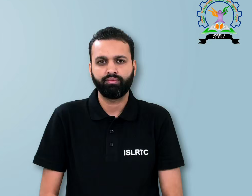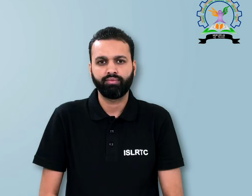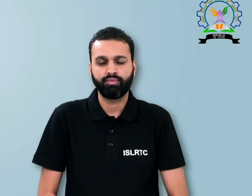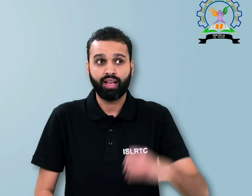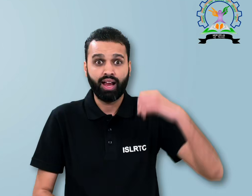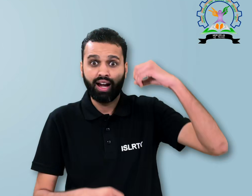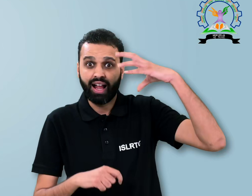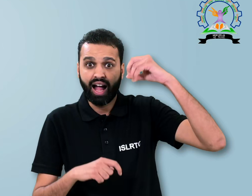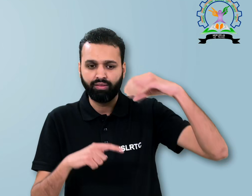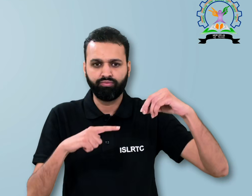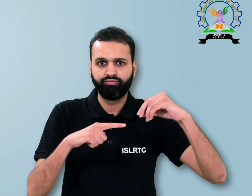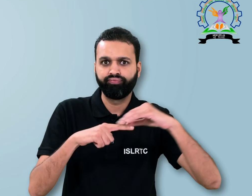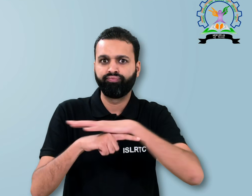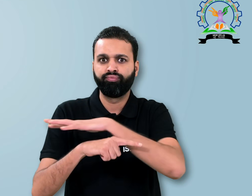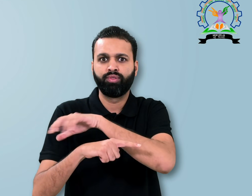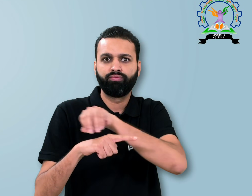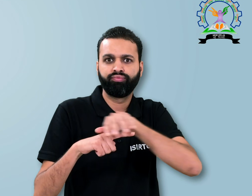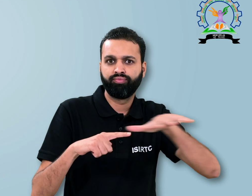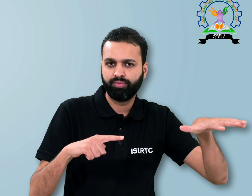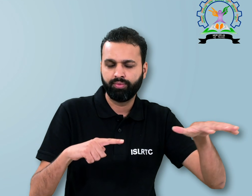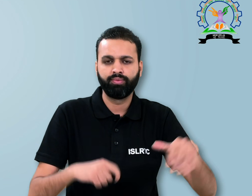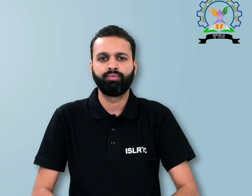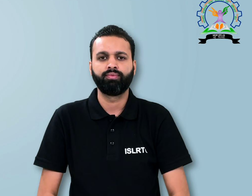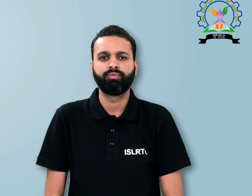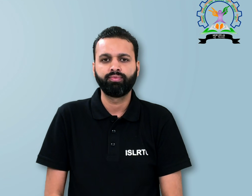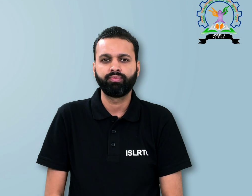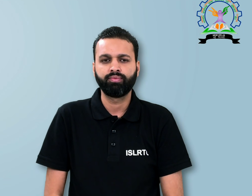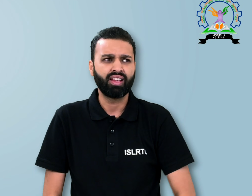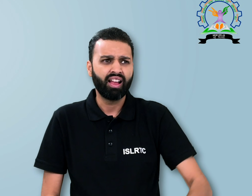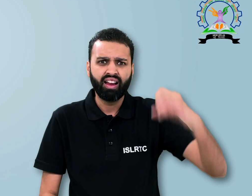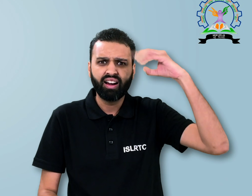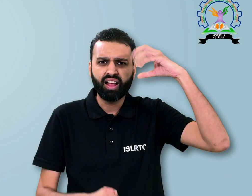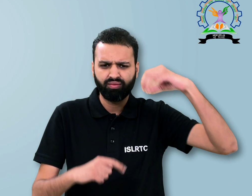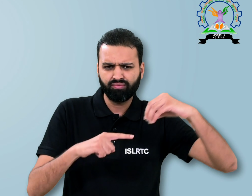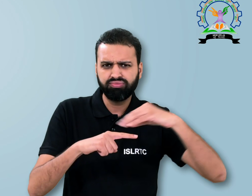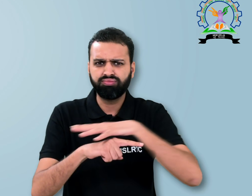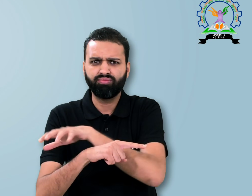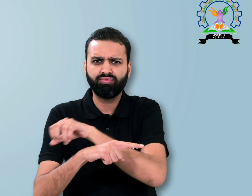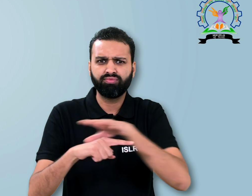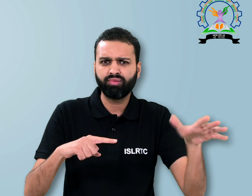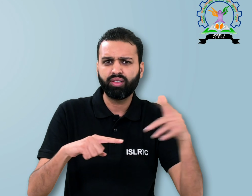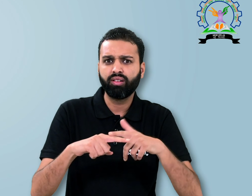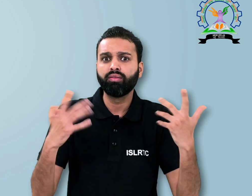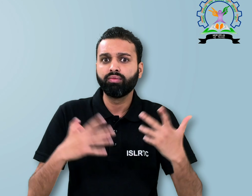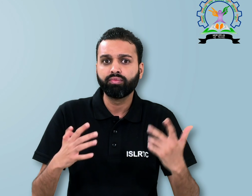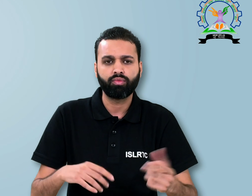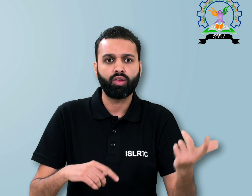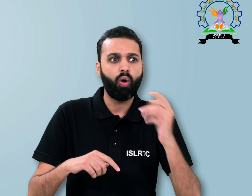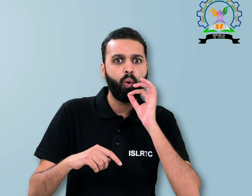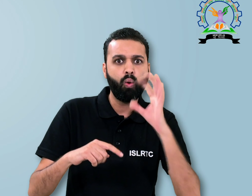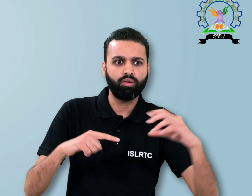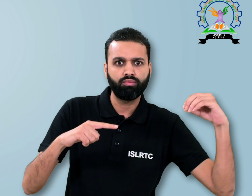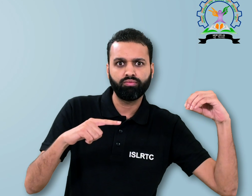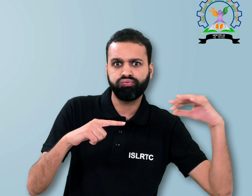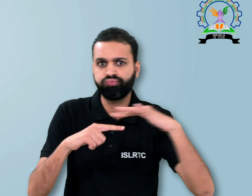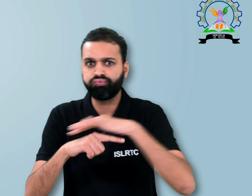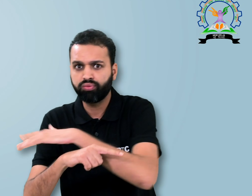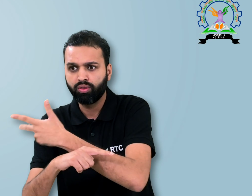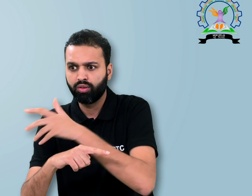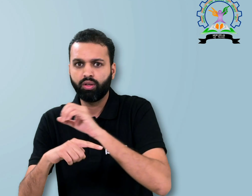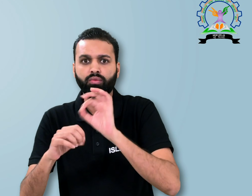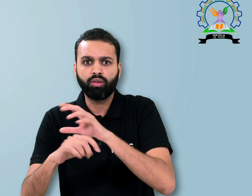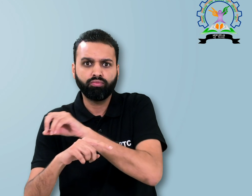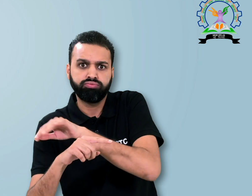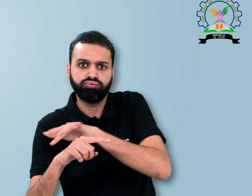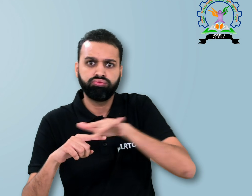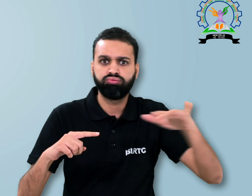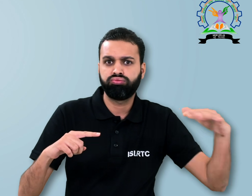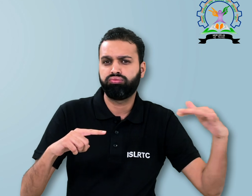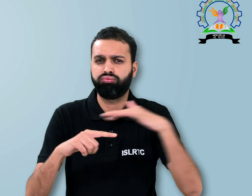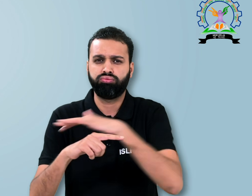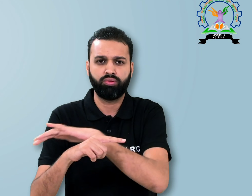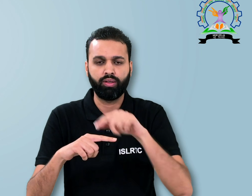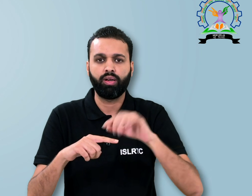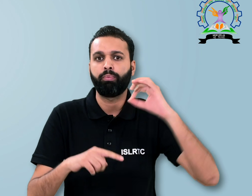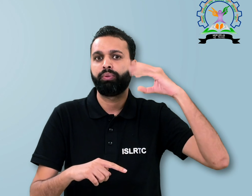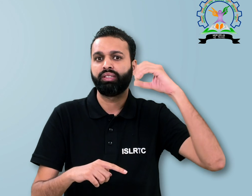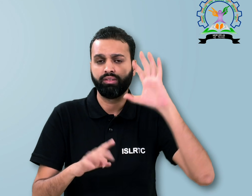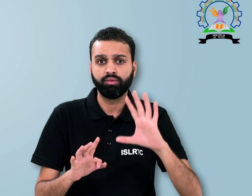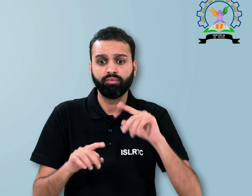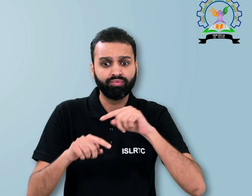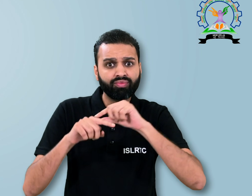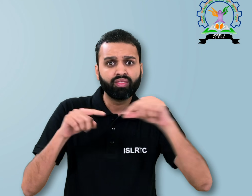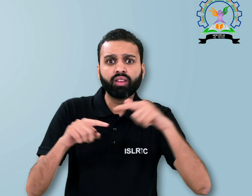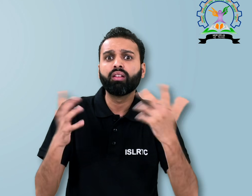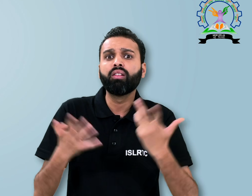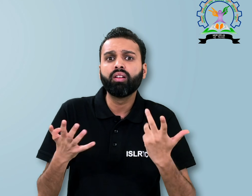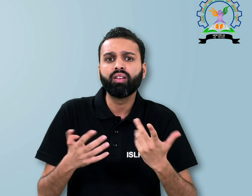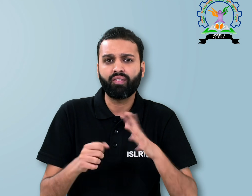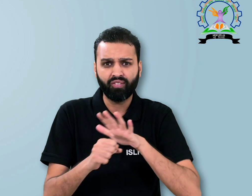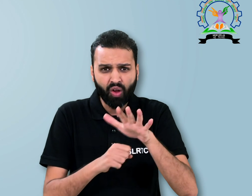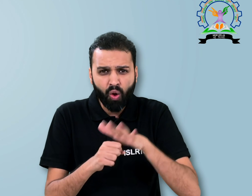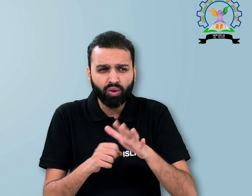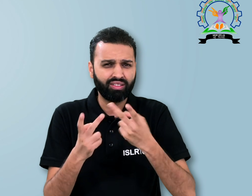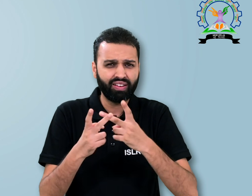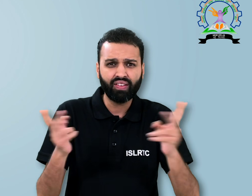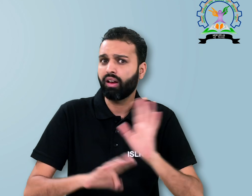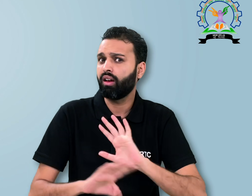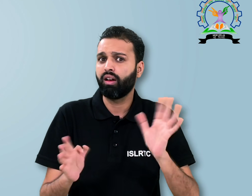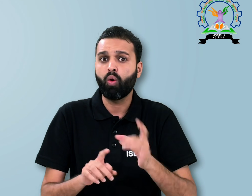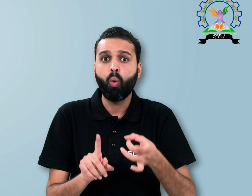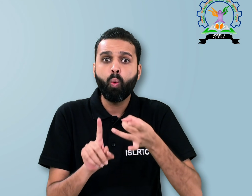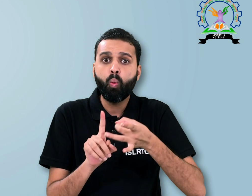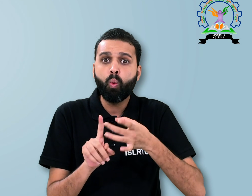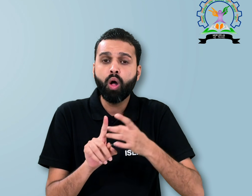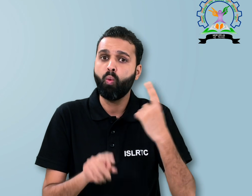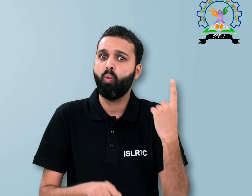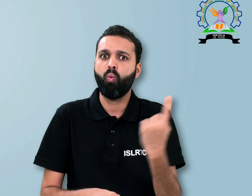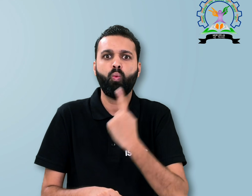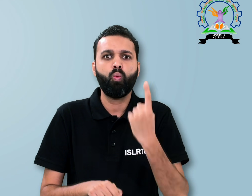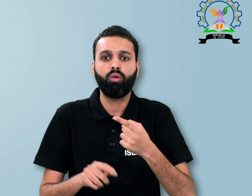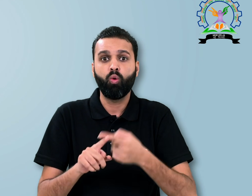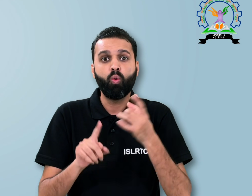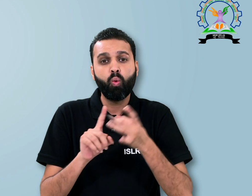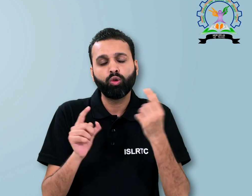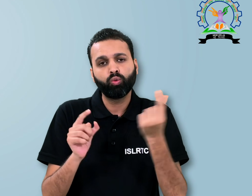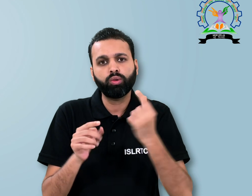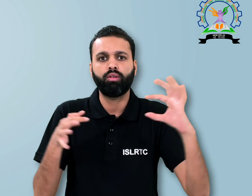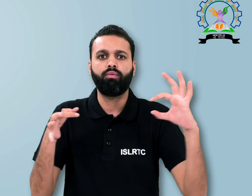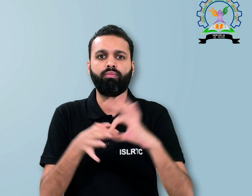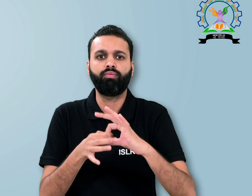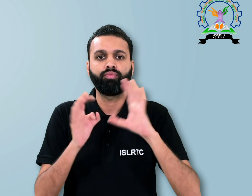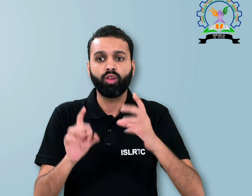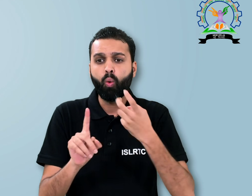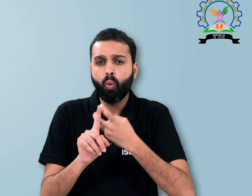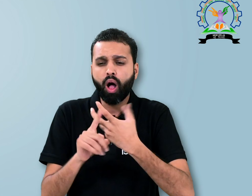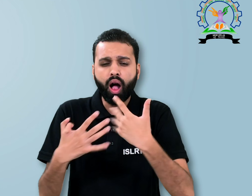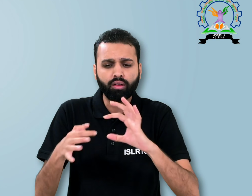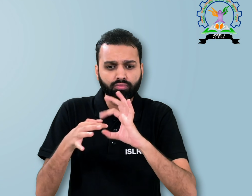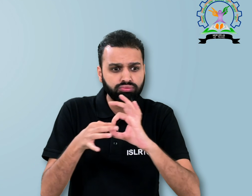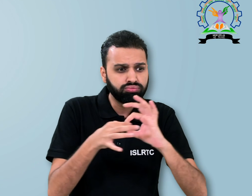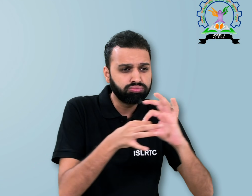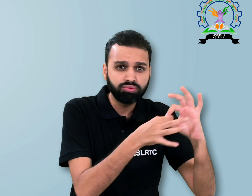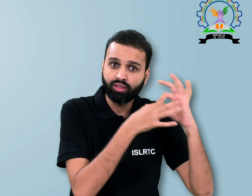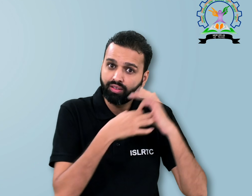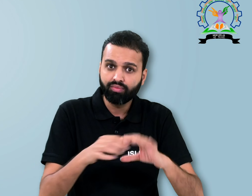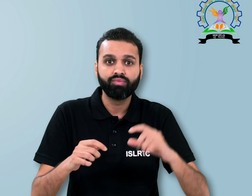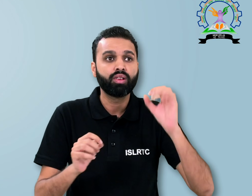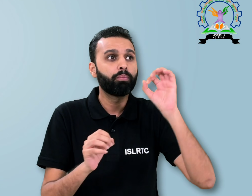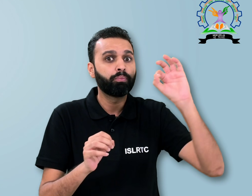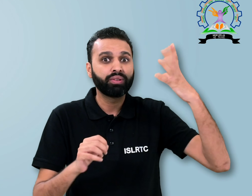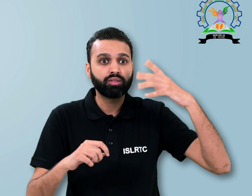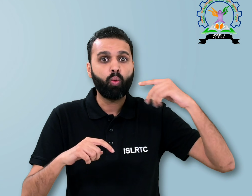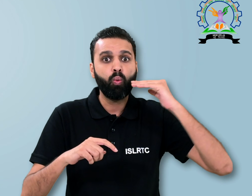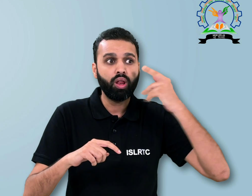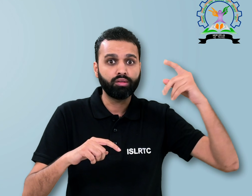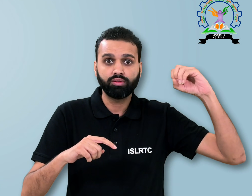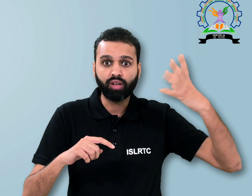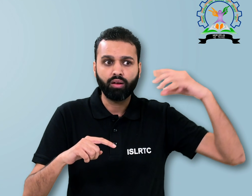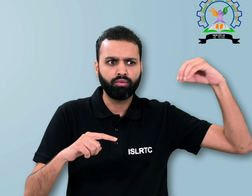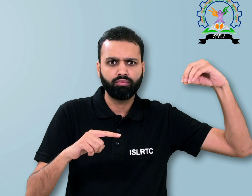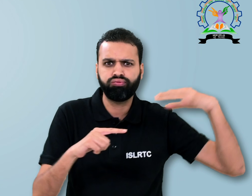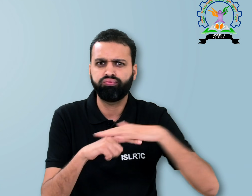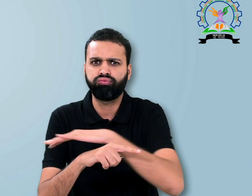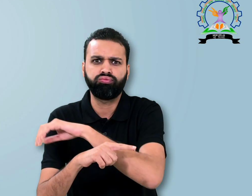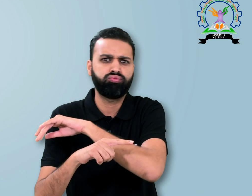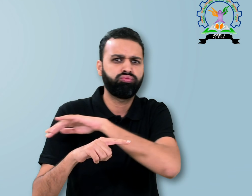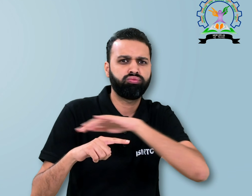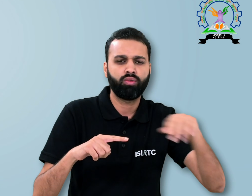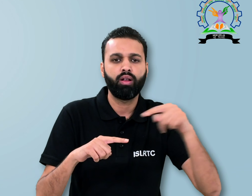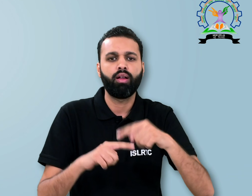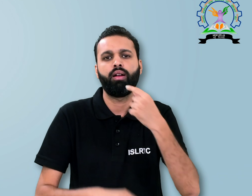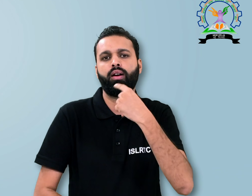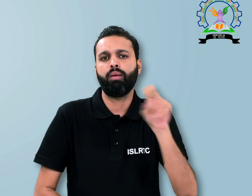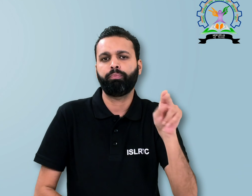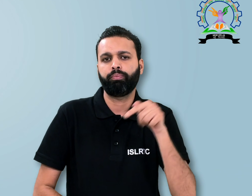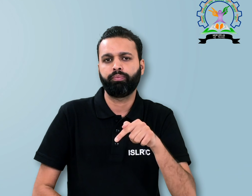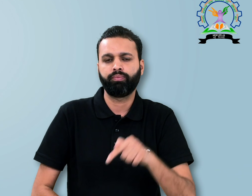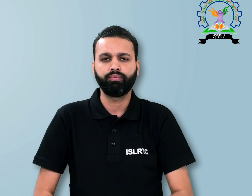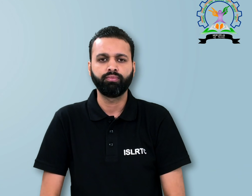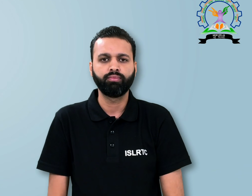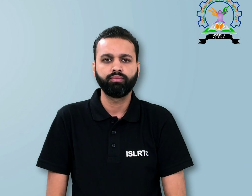Conductor (of electricity) A conductor is an object or type of material that allows the flow of charge (electric current) in one or more directions. For example, metals are good conductors of electricity.